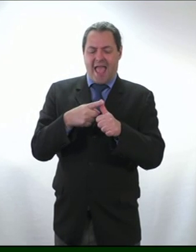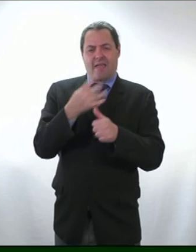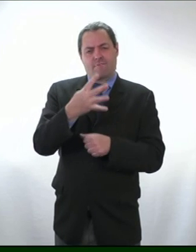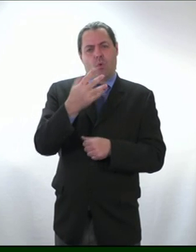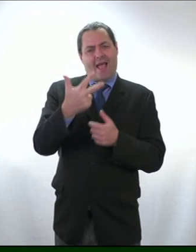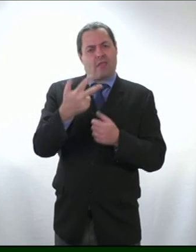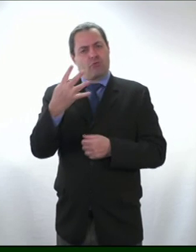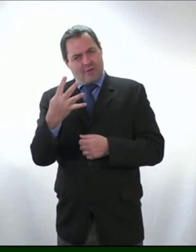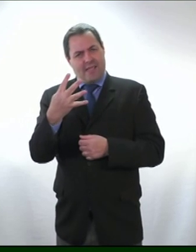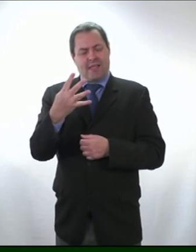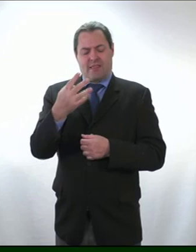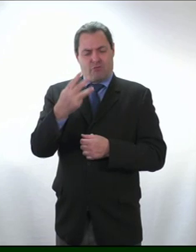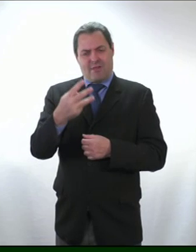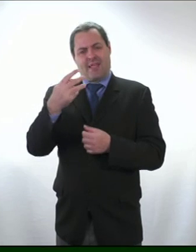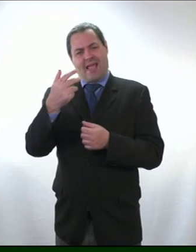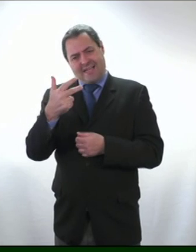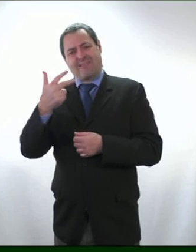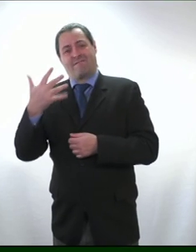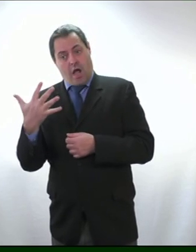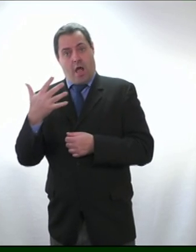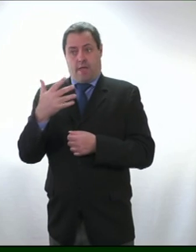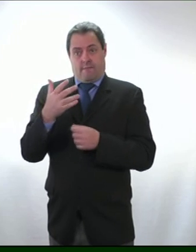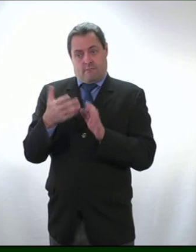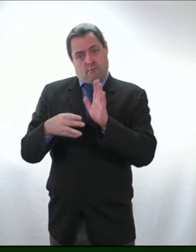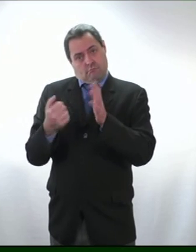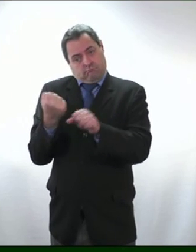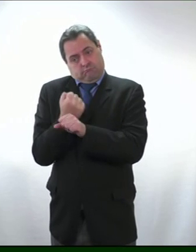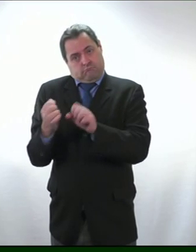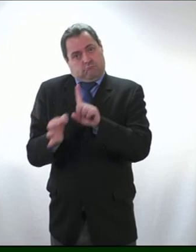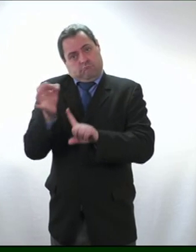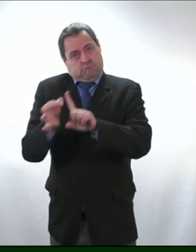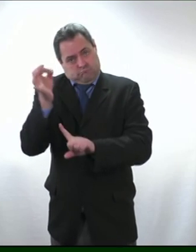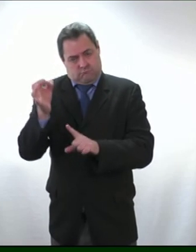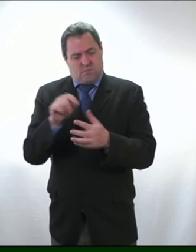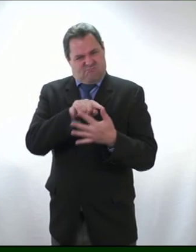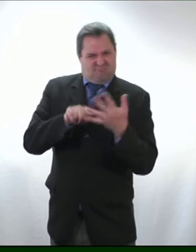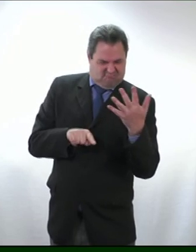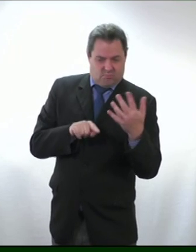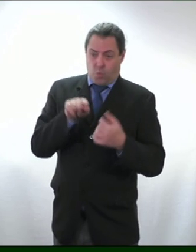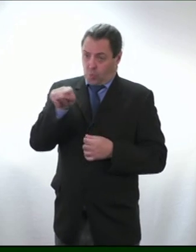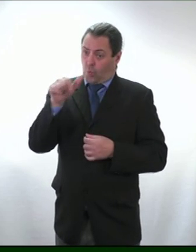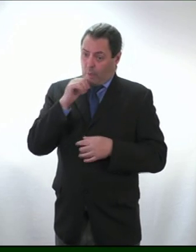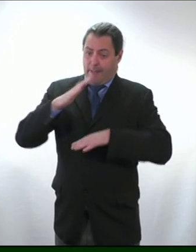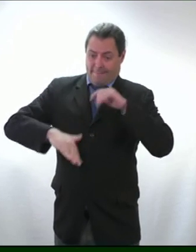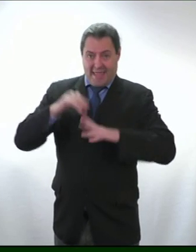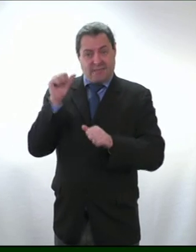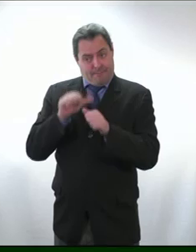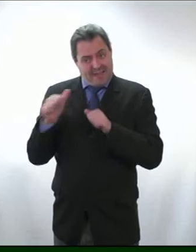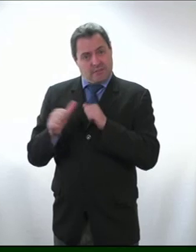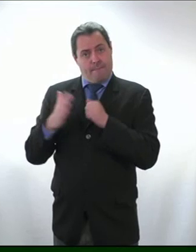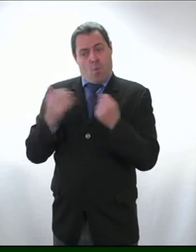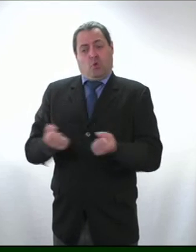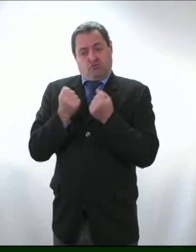Does he agree that this review demonstrates his Government’s commitment to building back better in a strong United Kingdom?